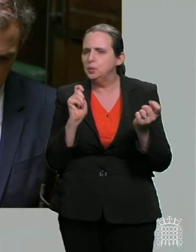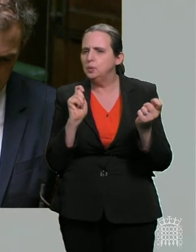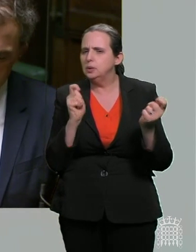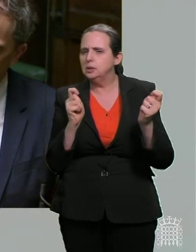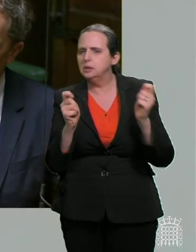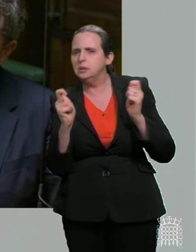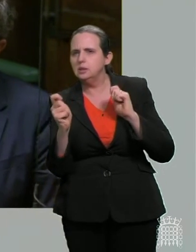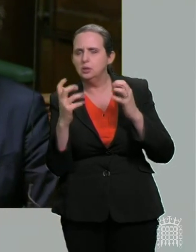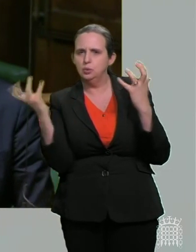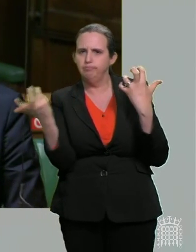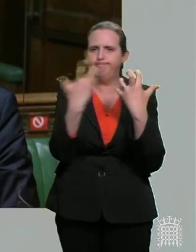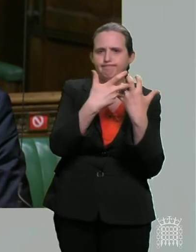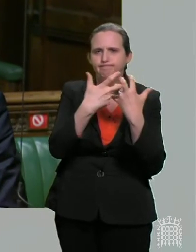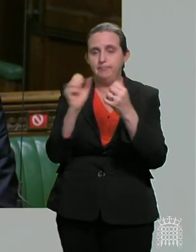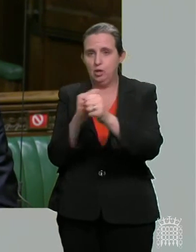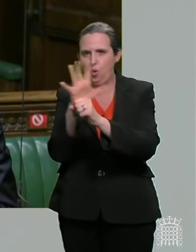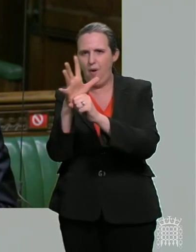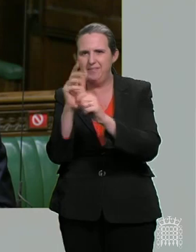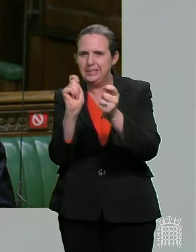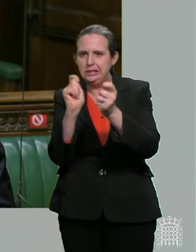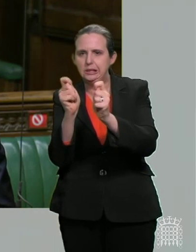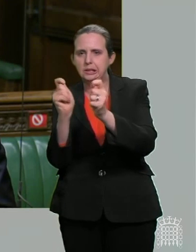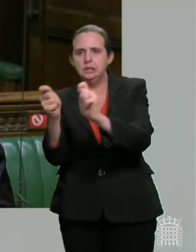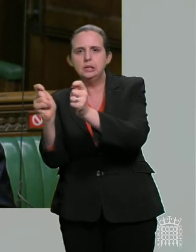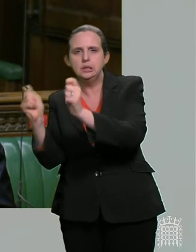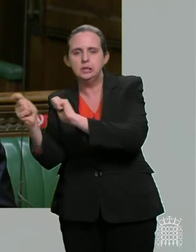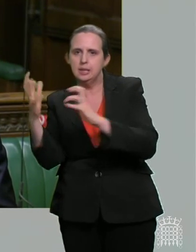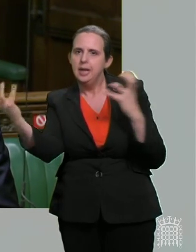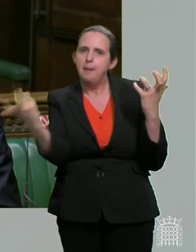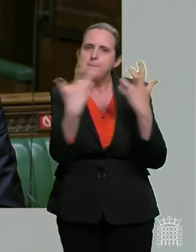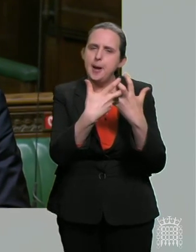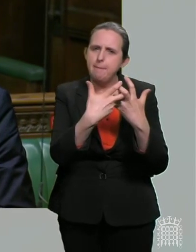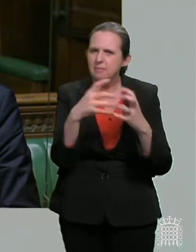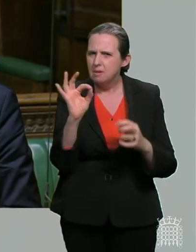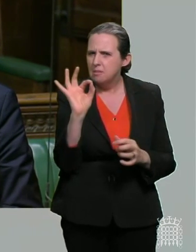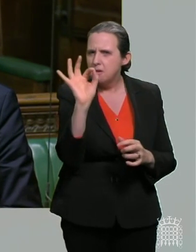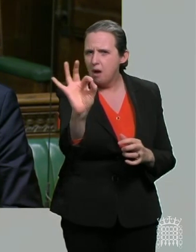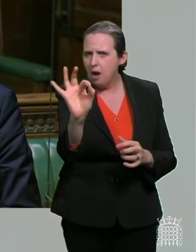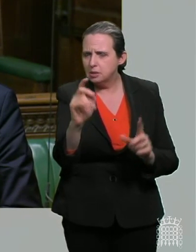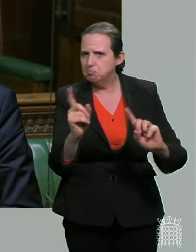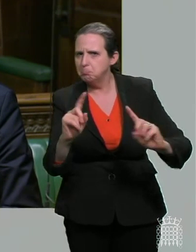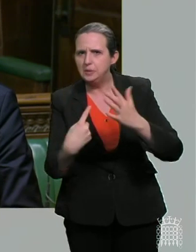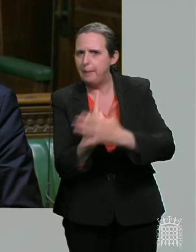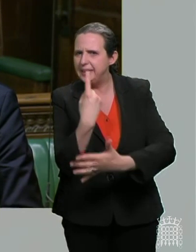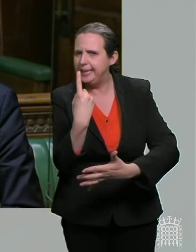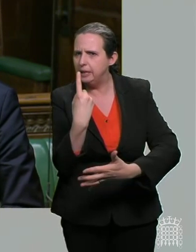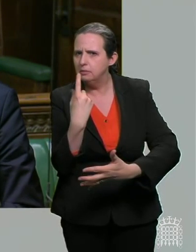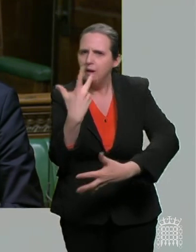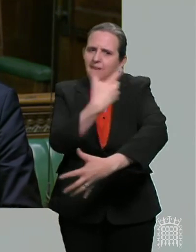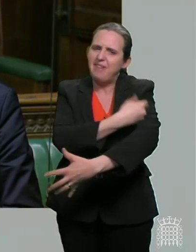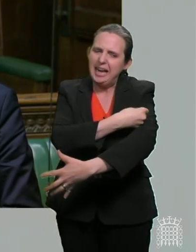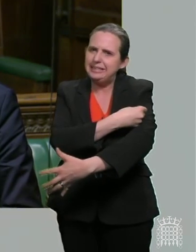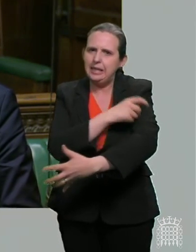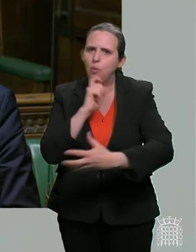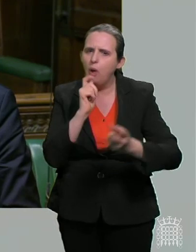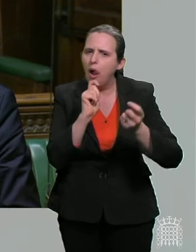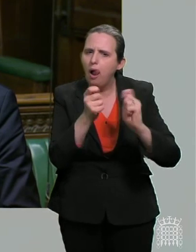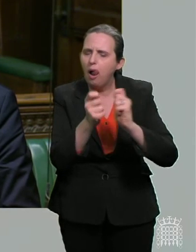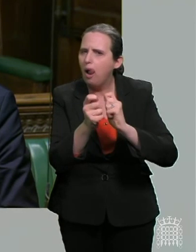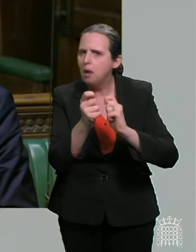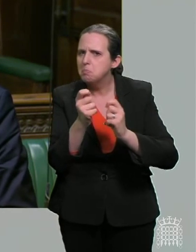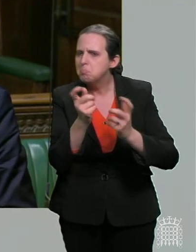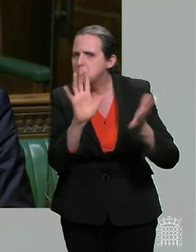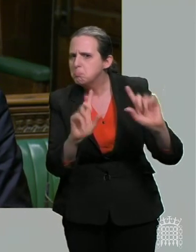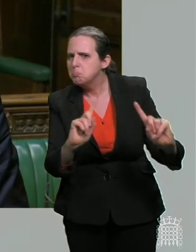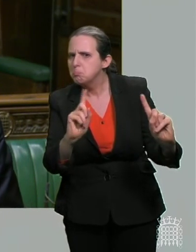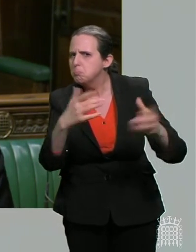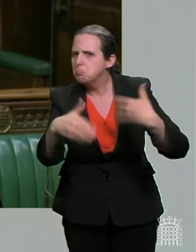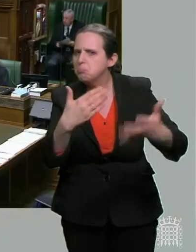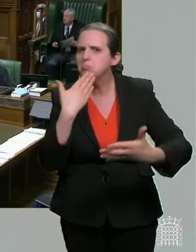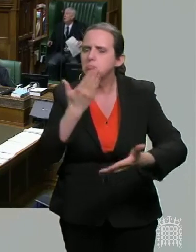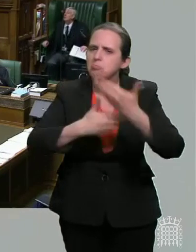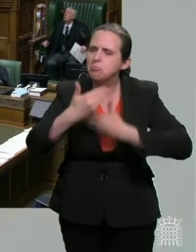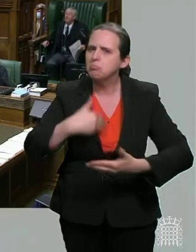Will he update the House on where the UK stands on ensuring that the UK supply chain is in place and that we do not get behind as the virus mutates?